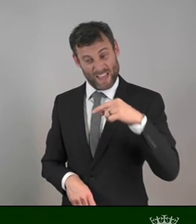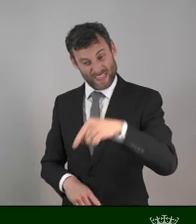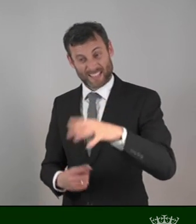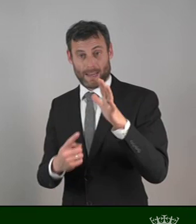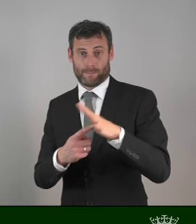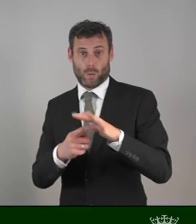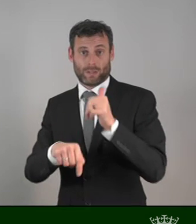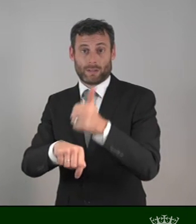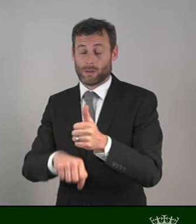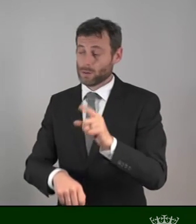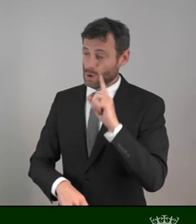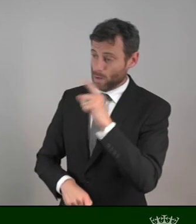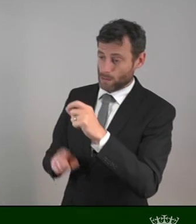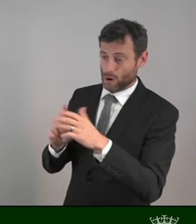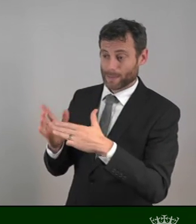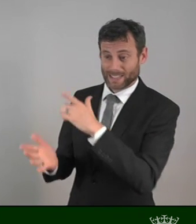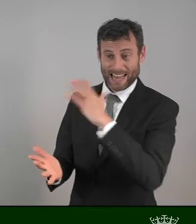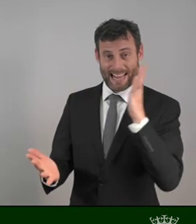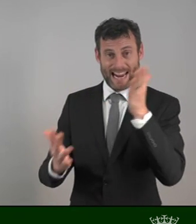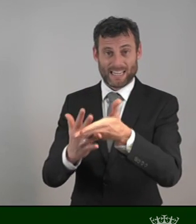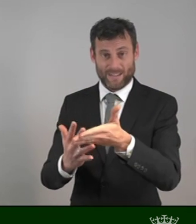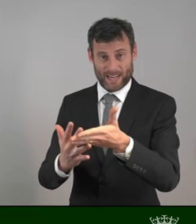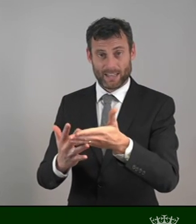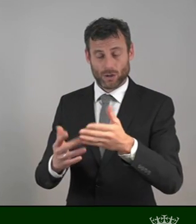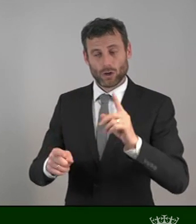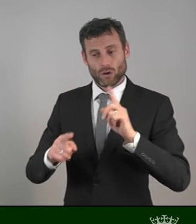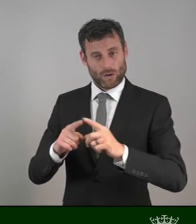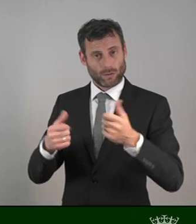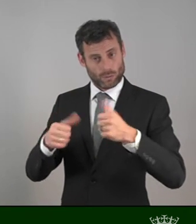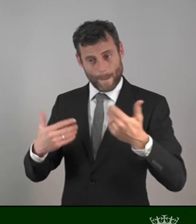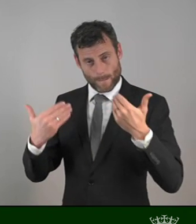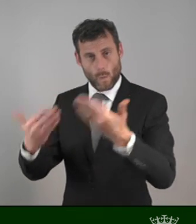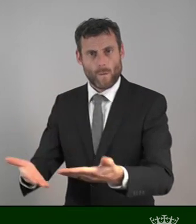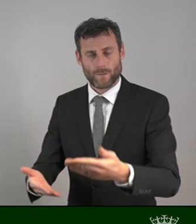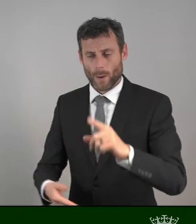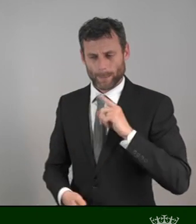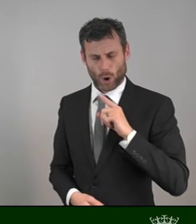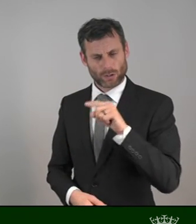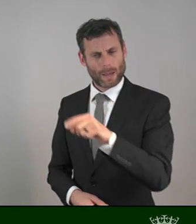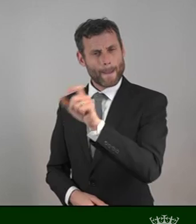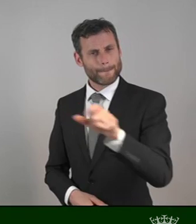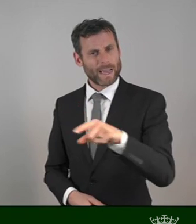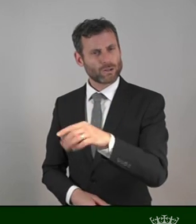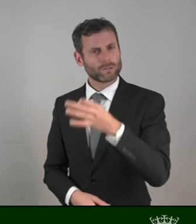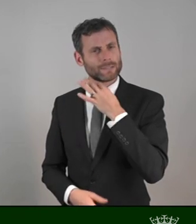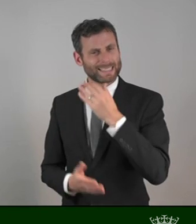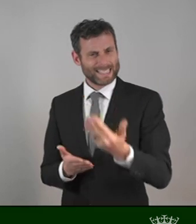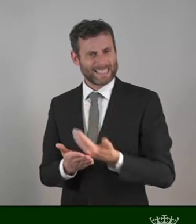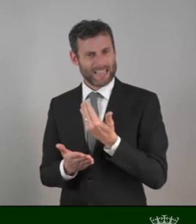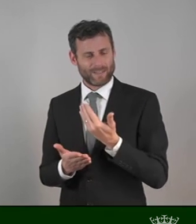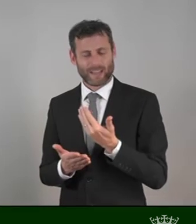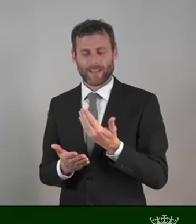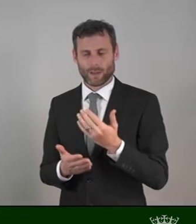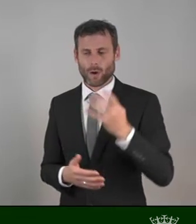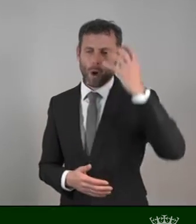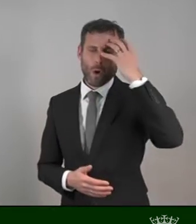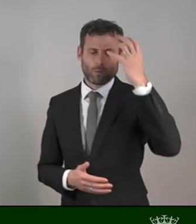Will the Prime Minister intervene to use his good offices to help us break this deadlock, otherwise patient safety will be put at risk at the Royal Shrewsbury Hospital?